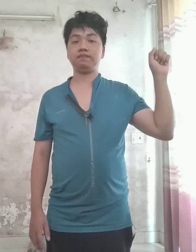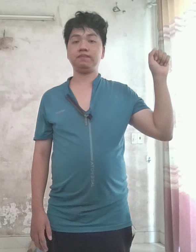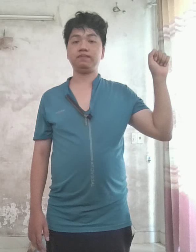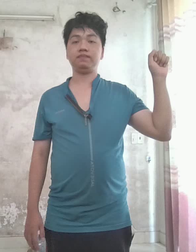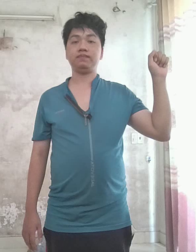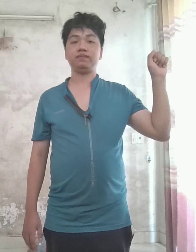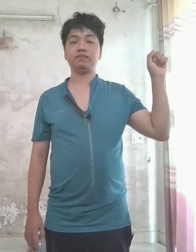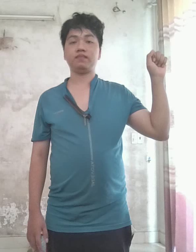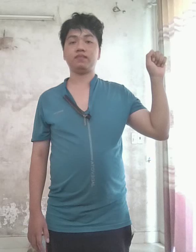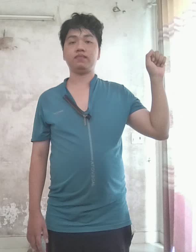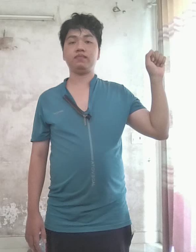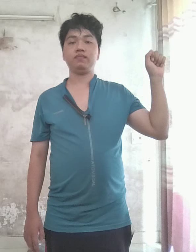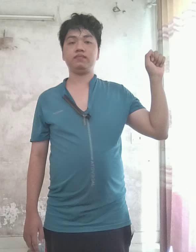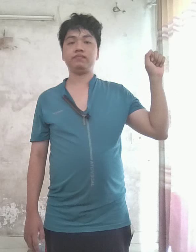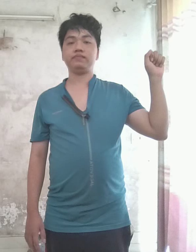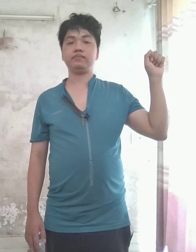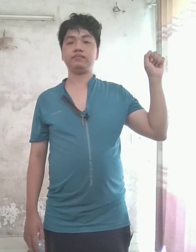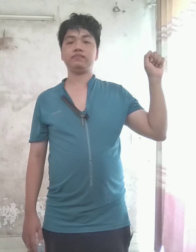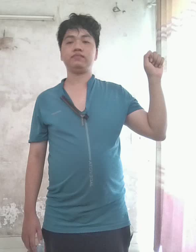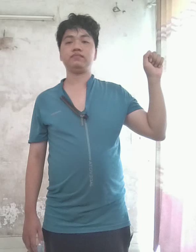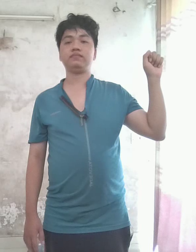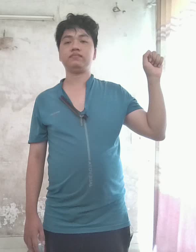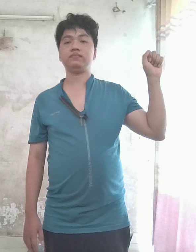a